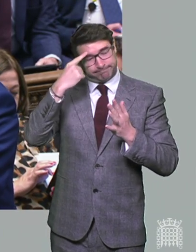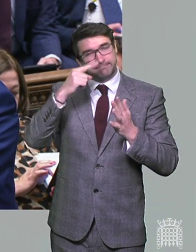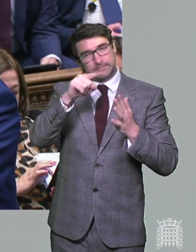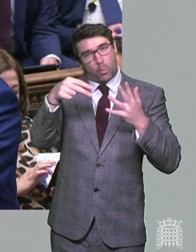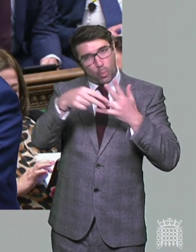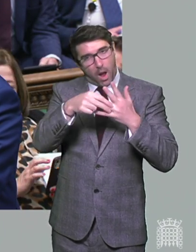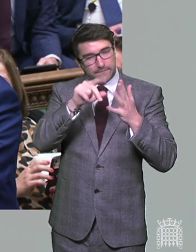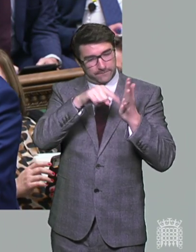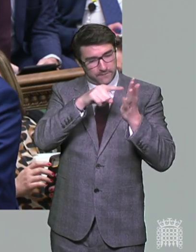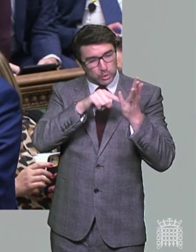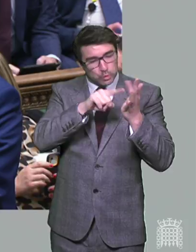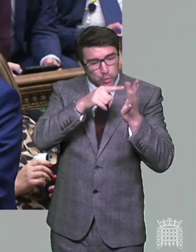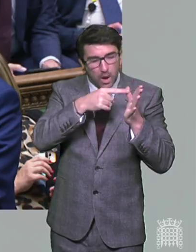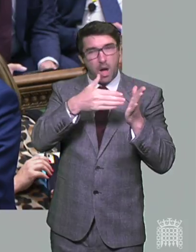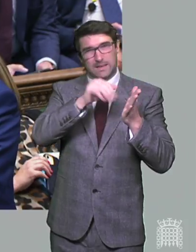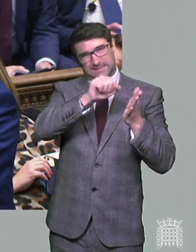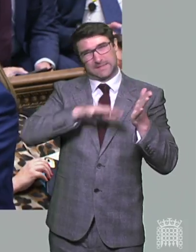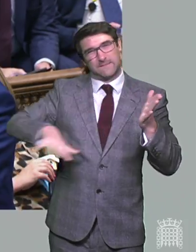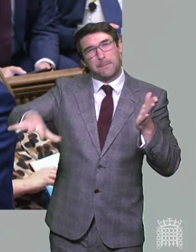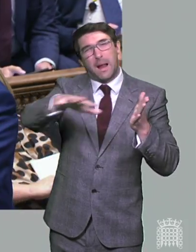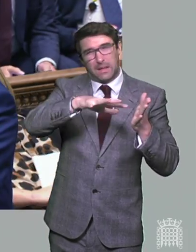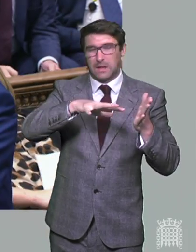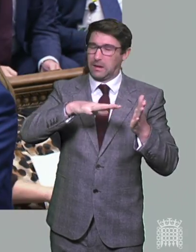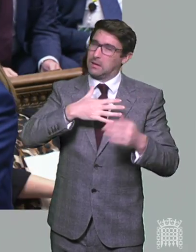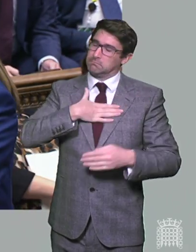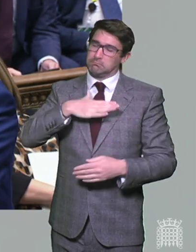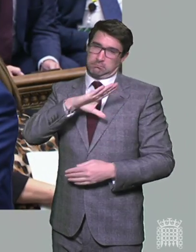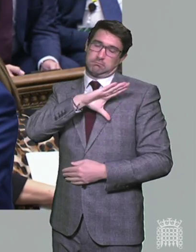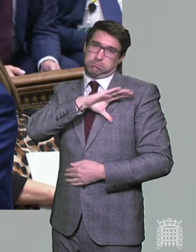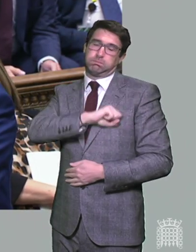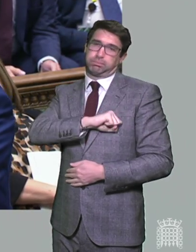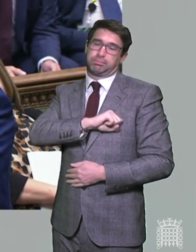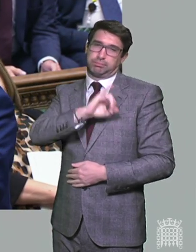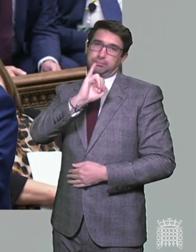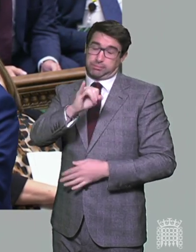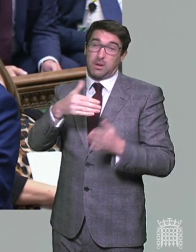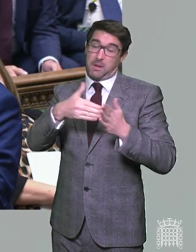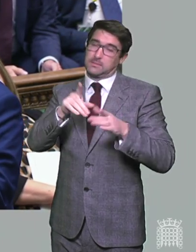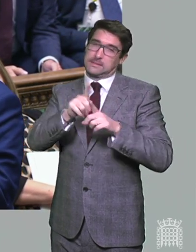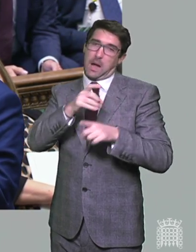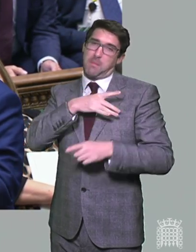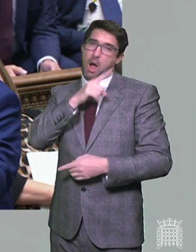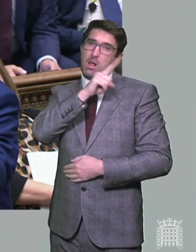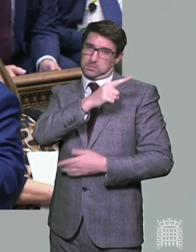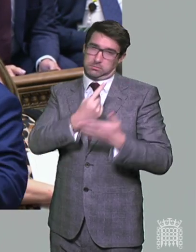Of course, we also think very much of those in Creeslough, who have been caught up in the terrible tragedy there.